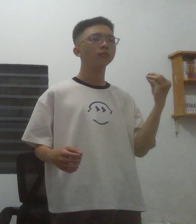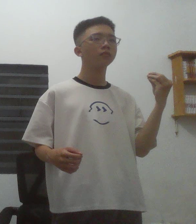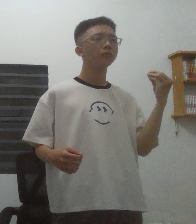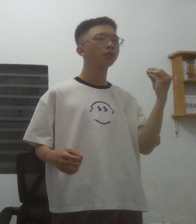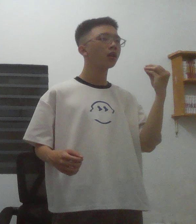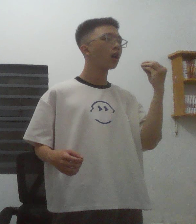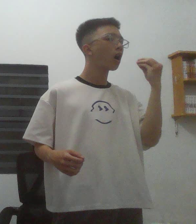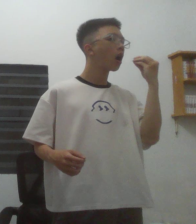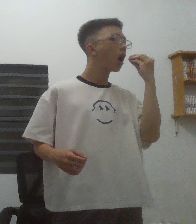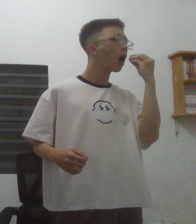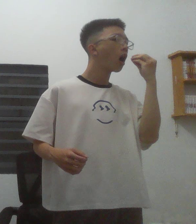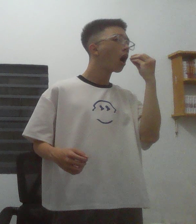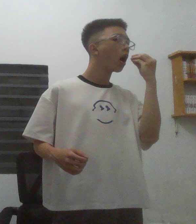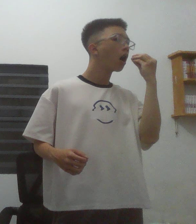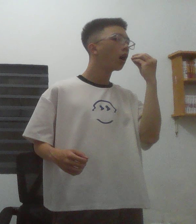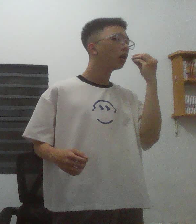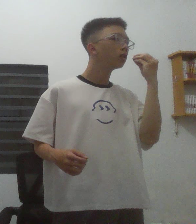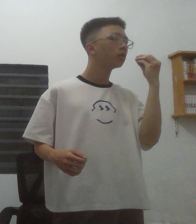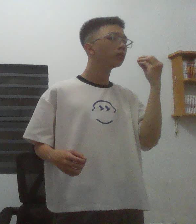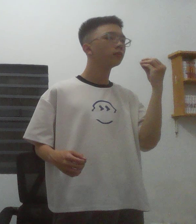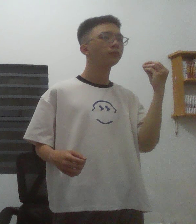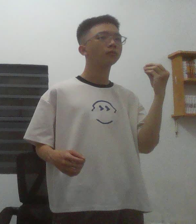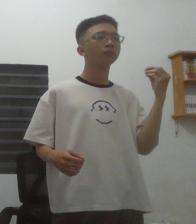an